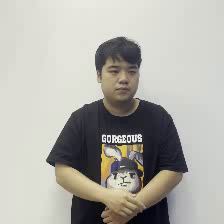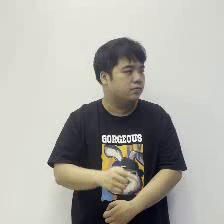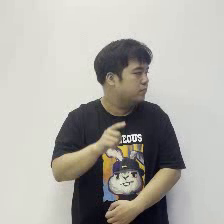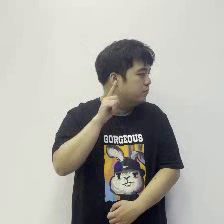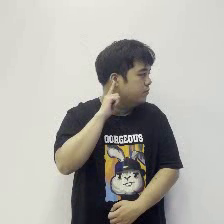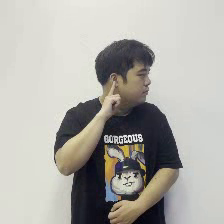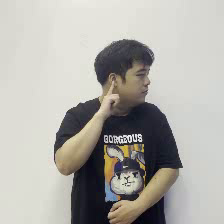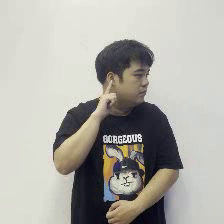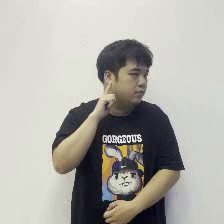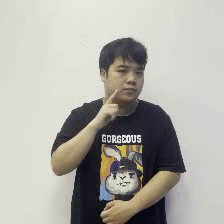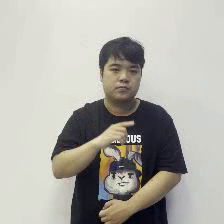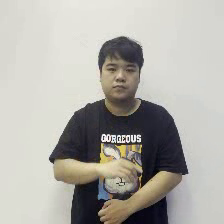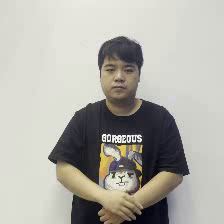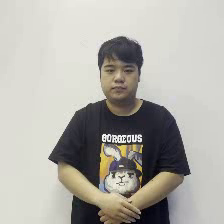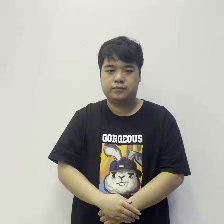Nghe